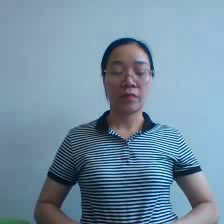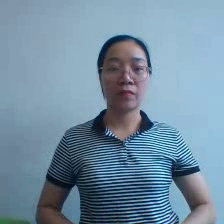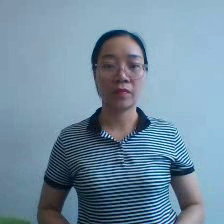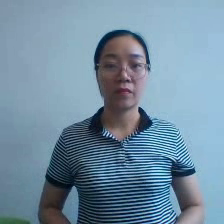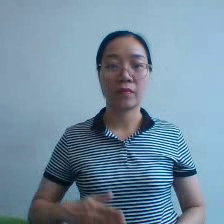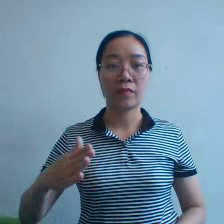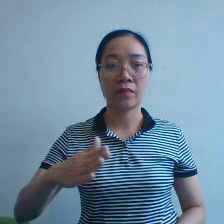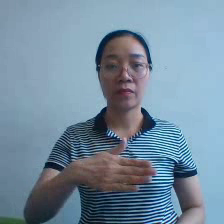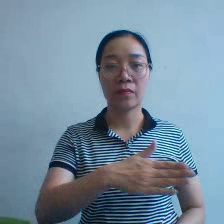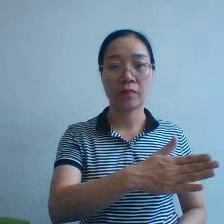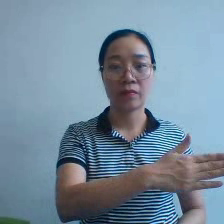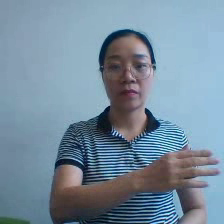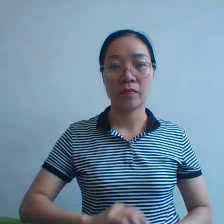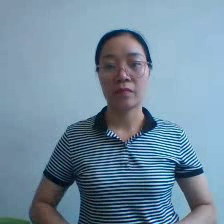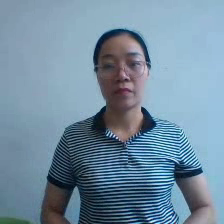Cá